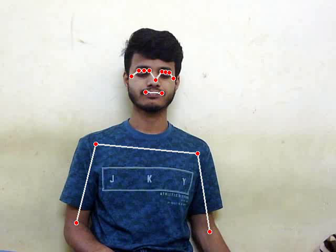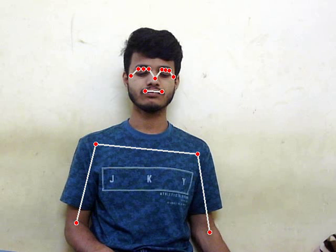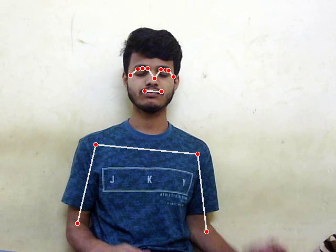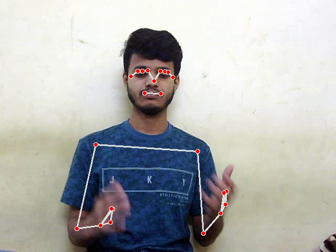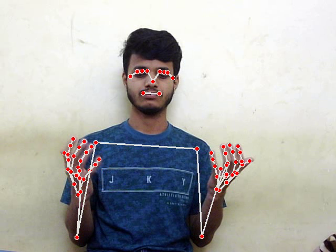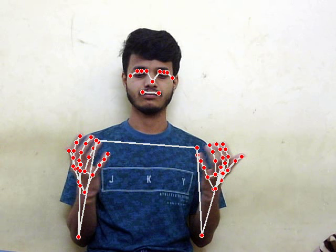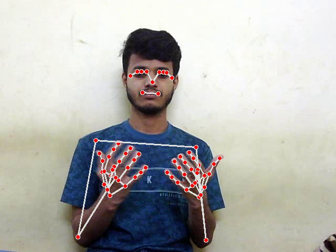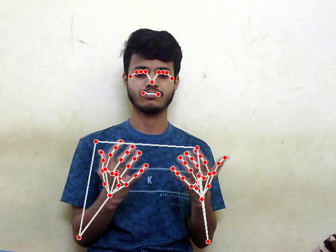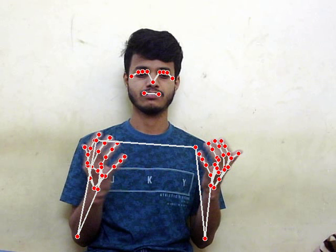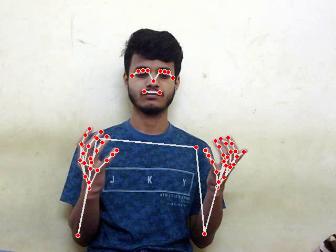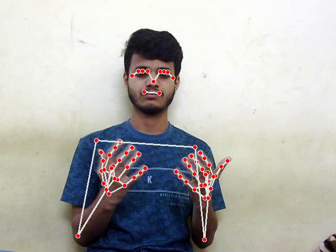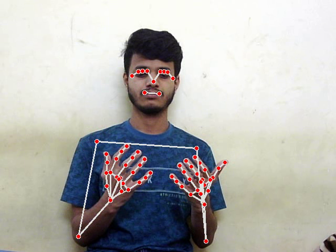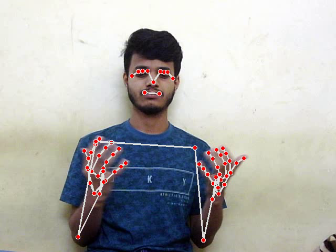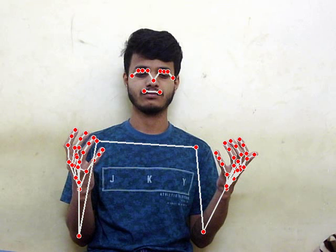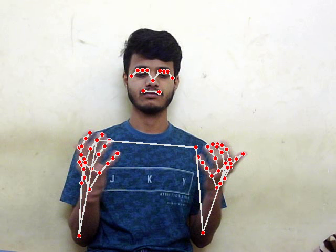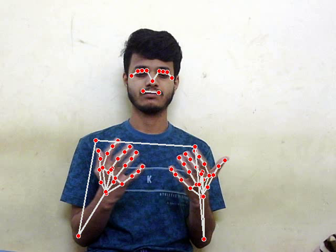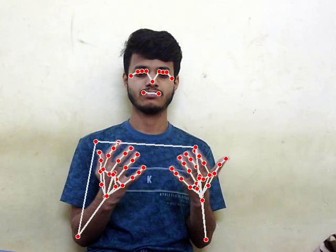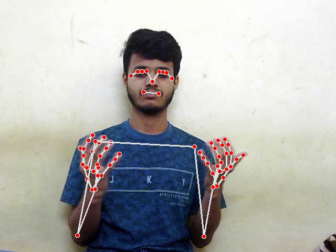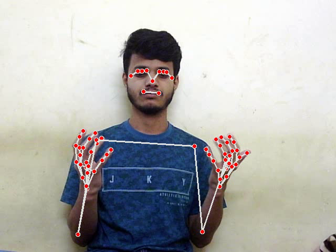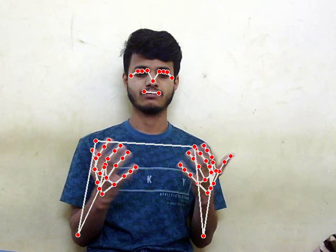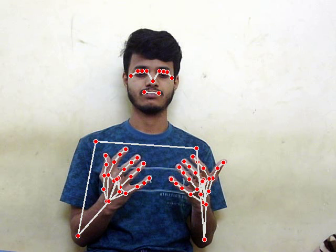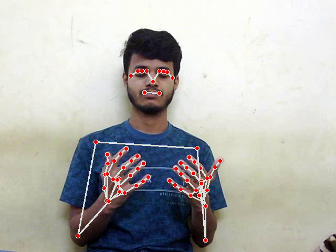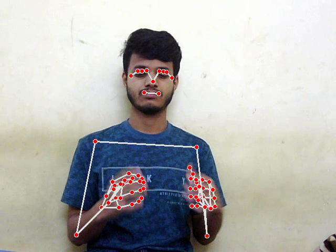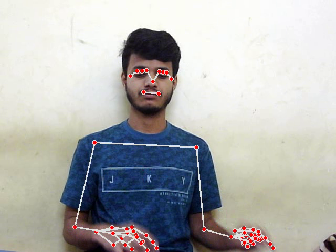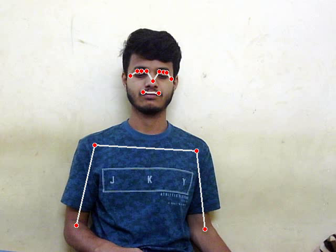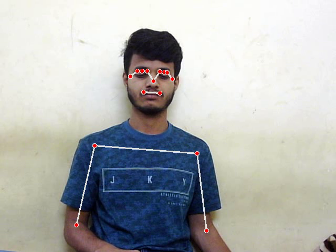what